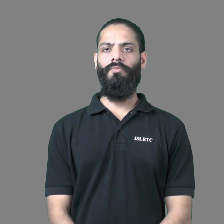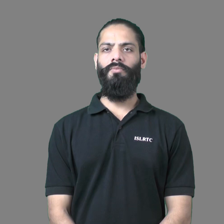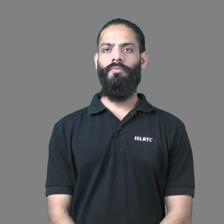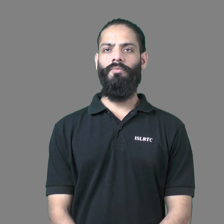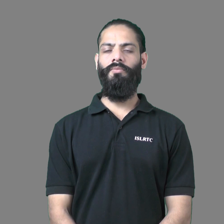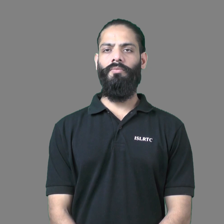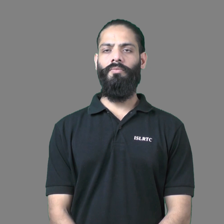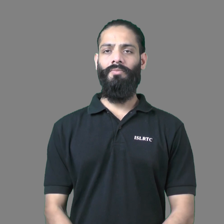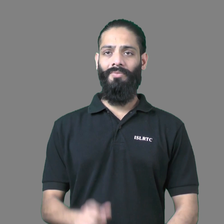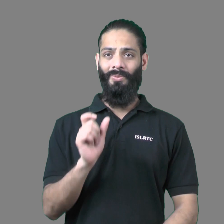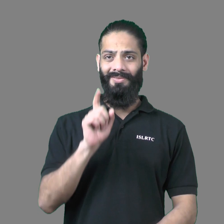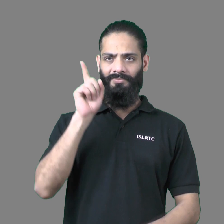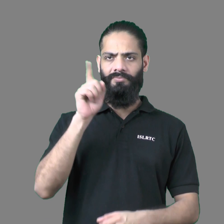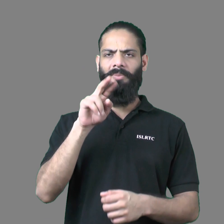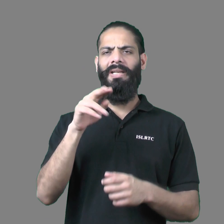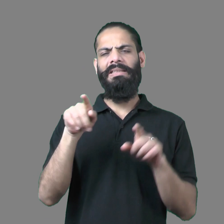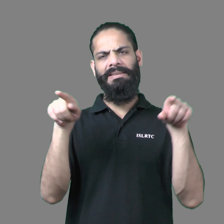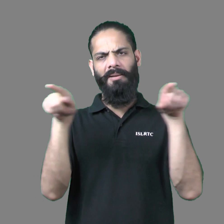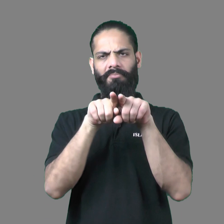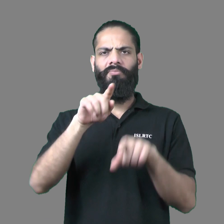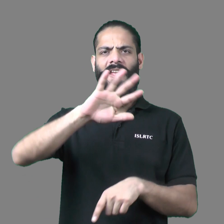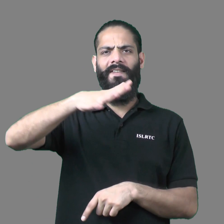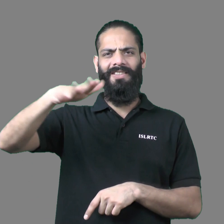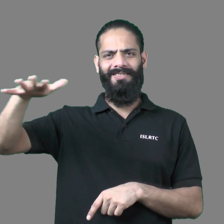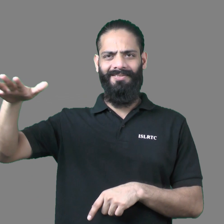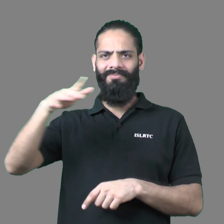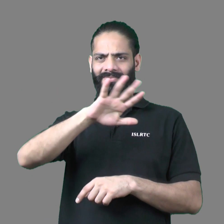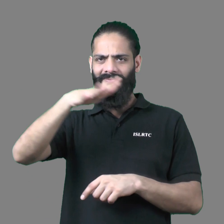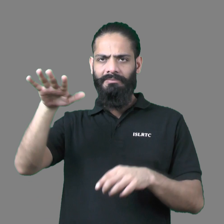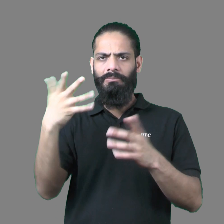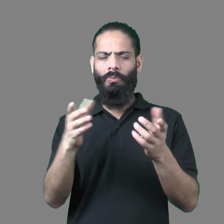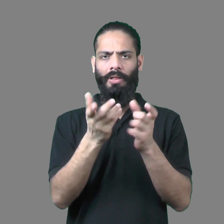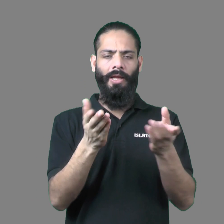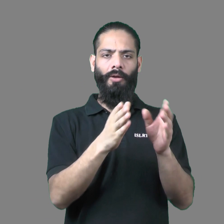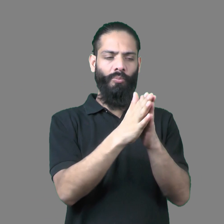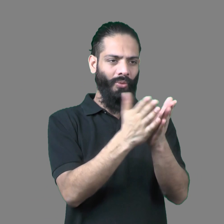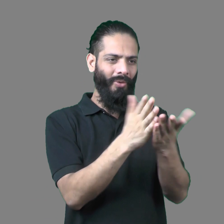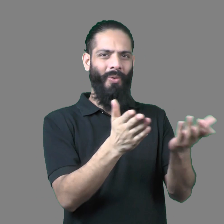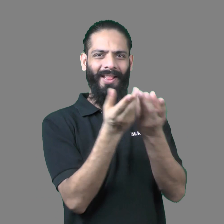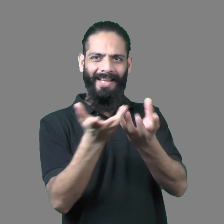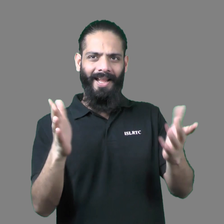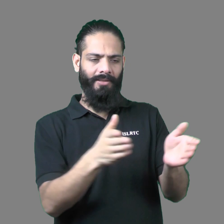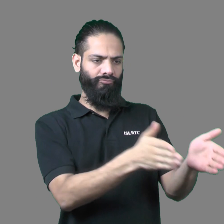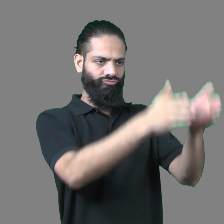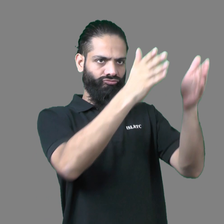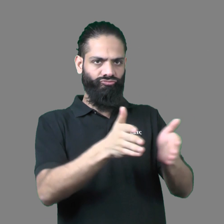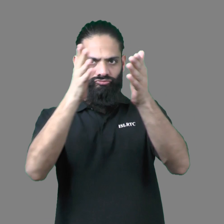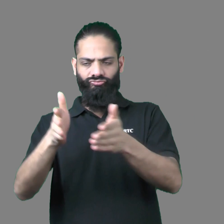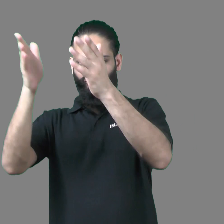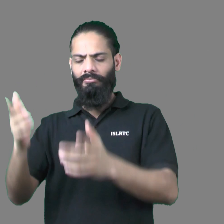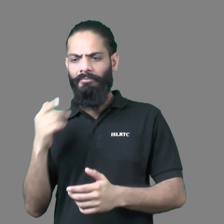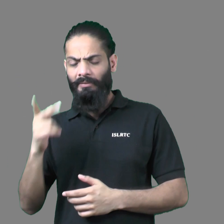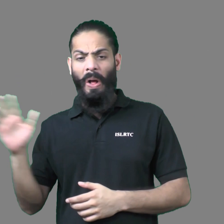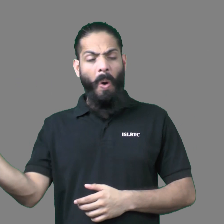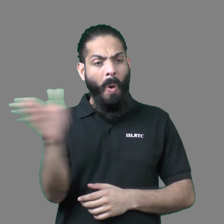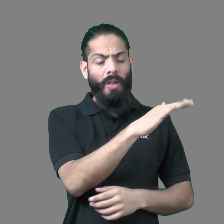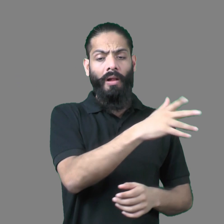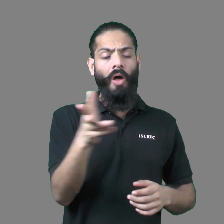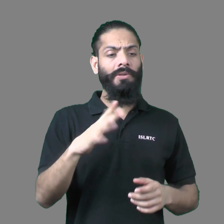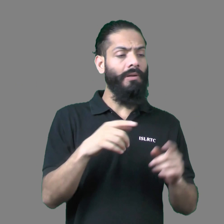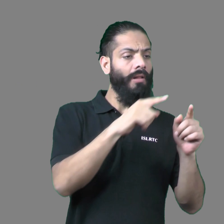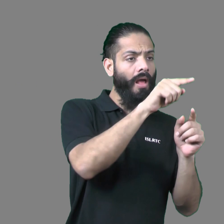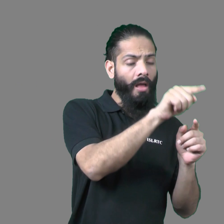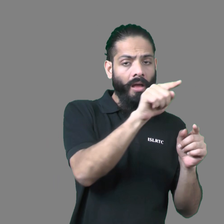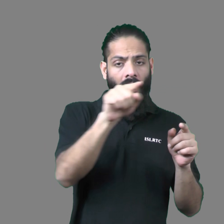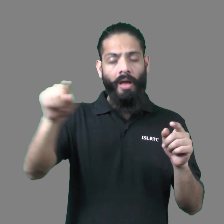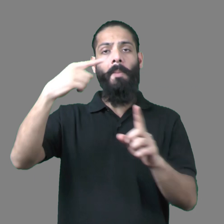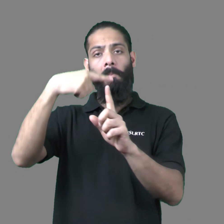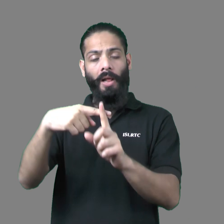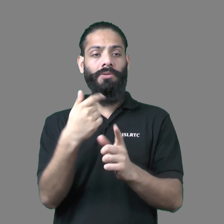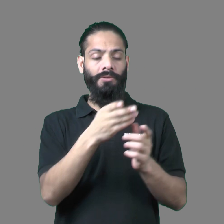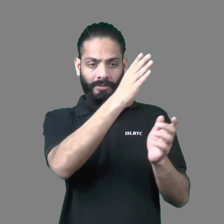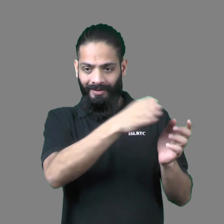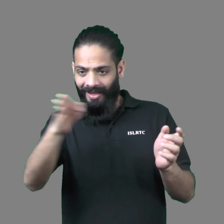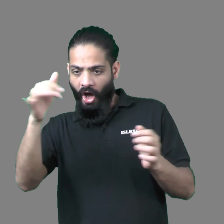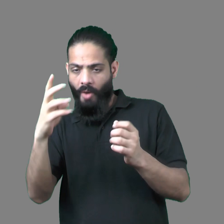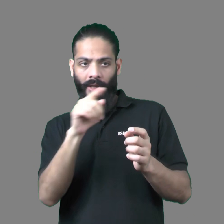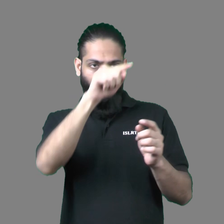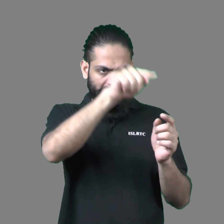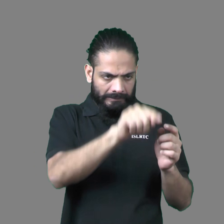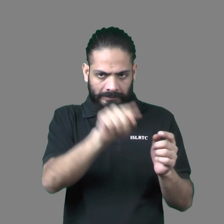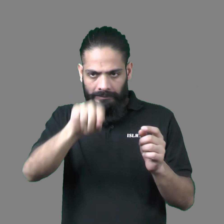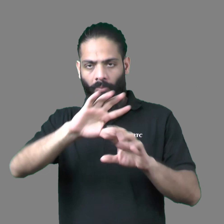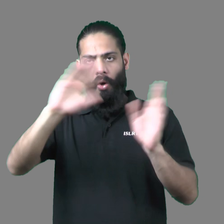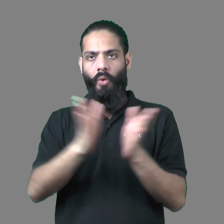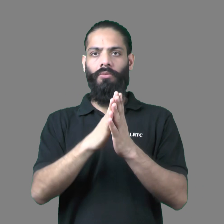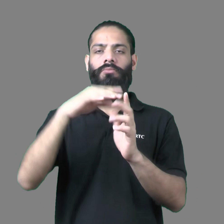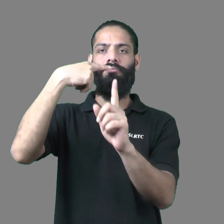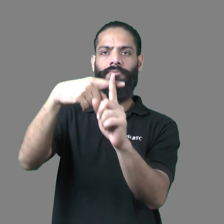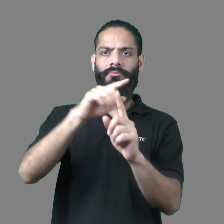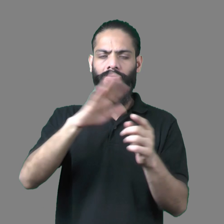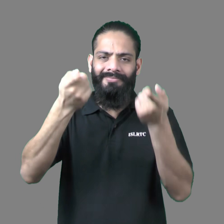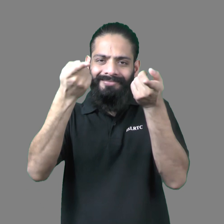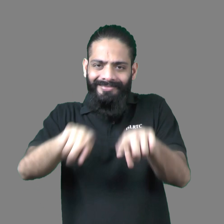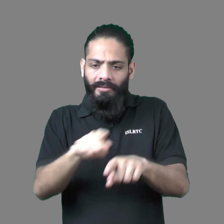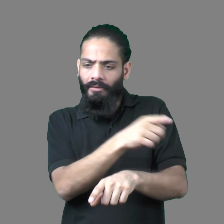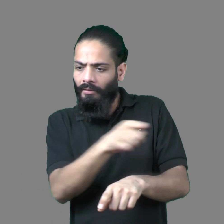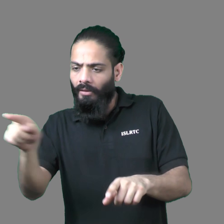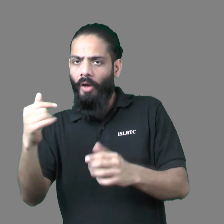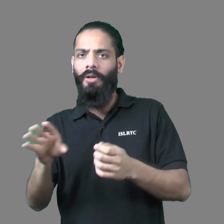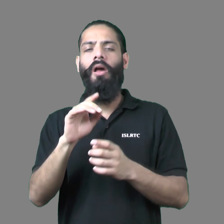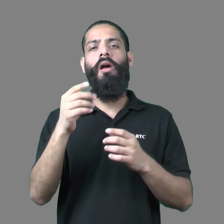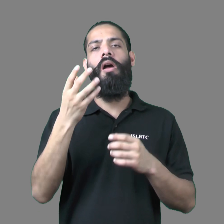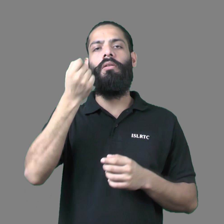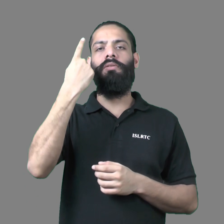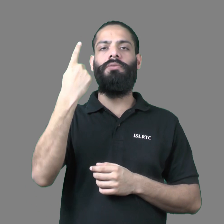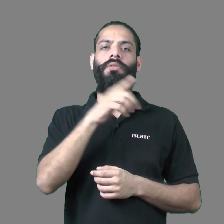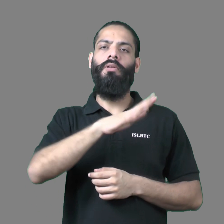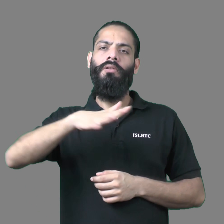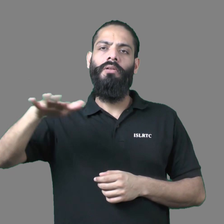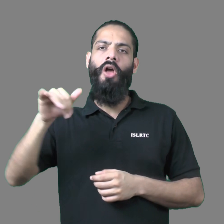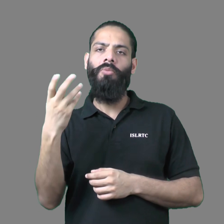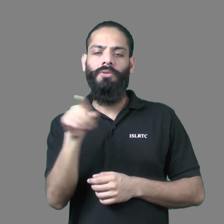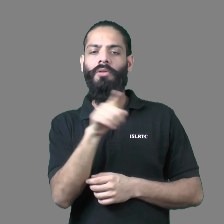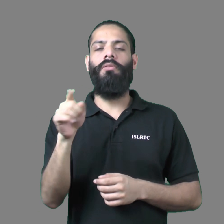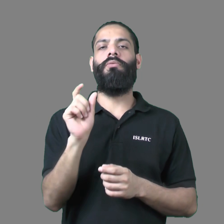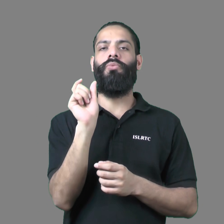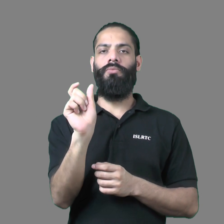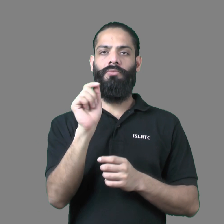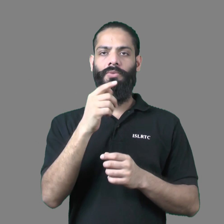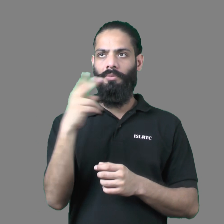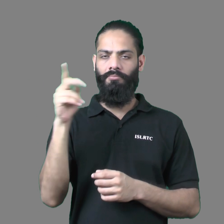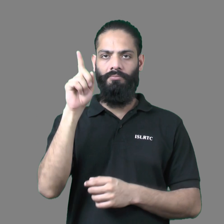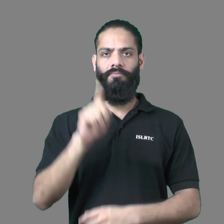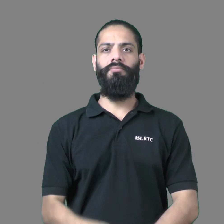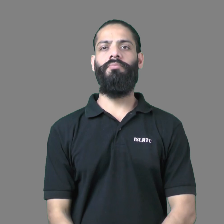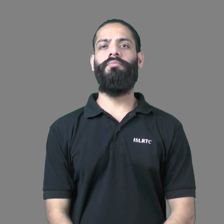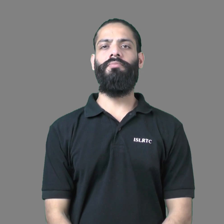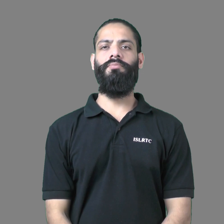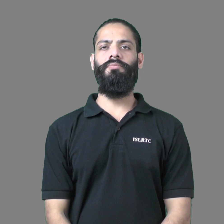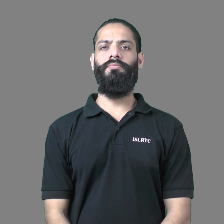Arithmetic mean